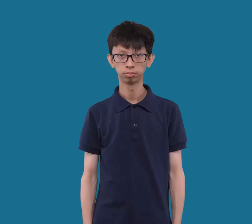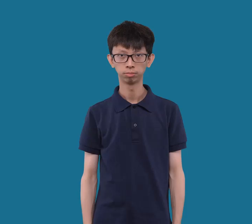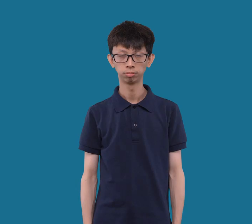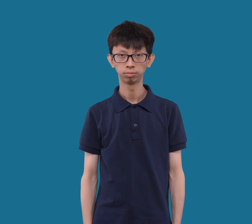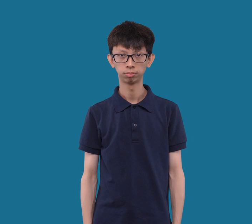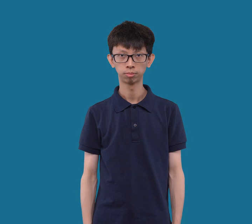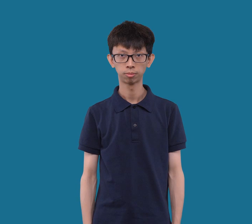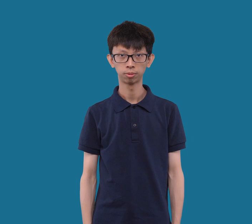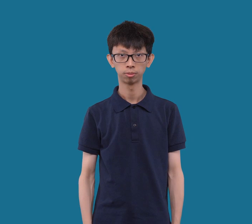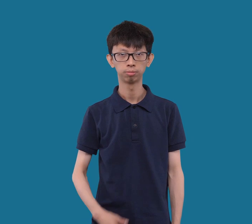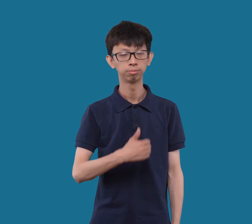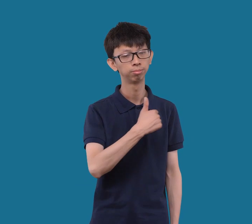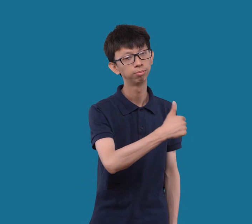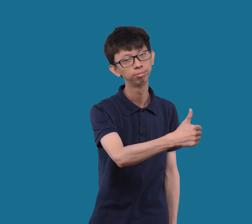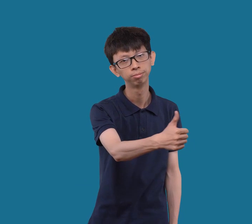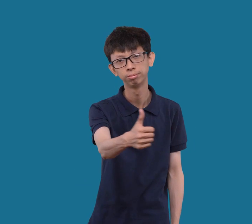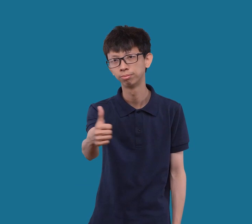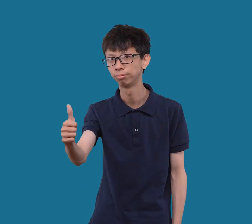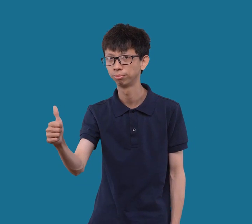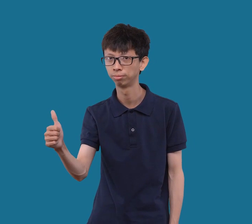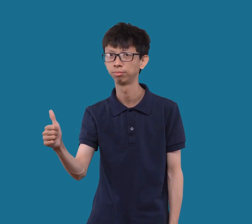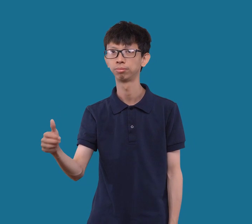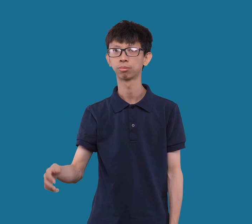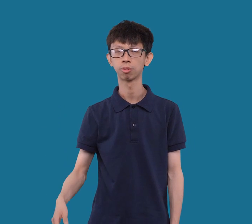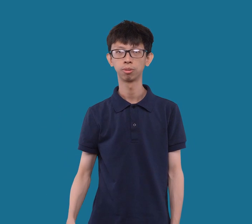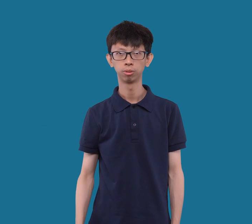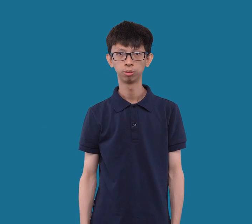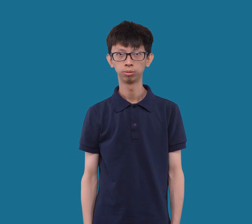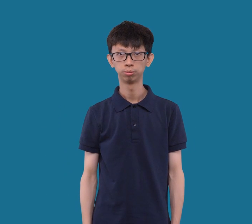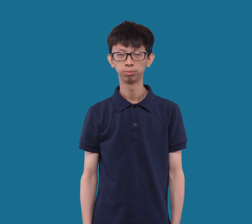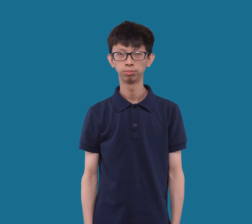đồng bào